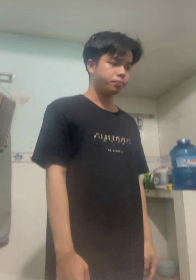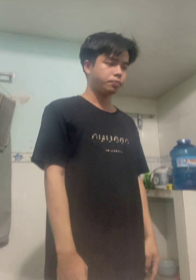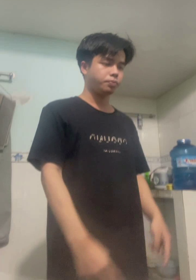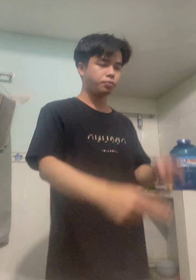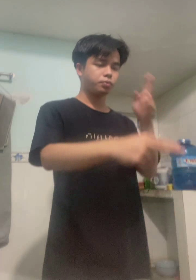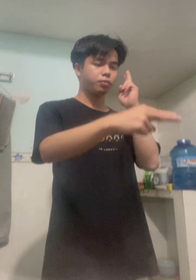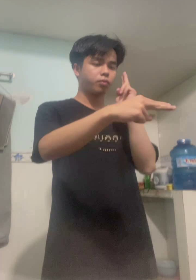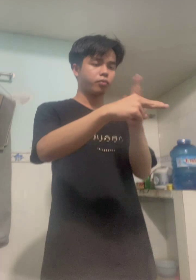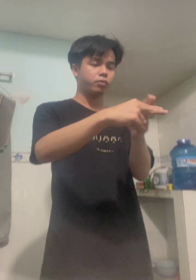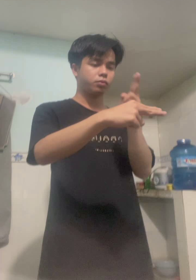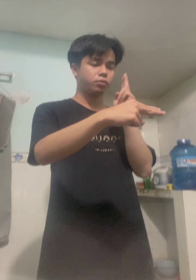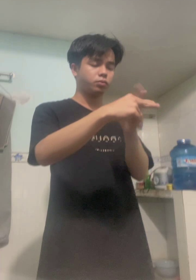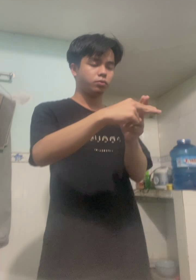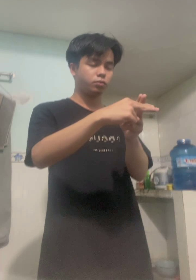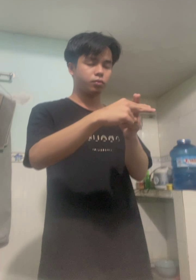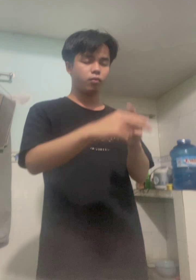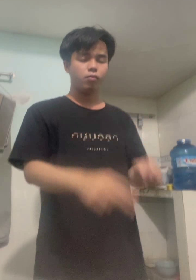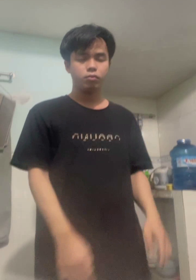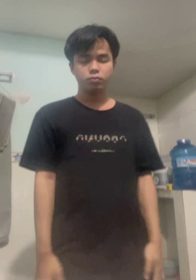yeu cau